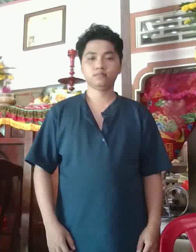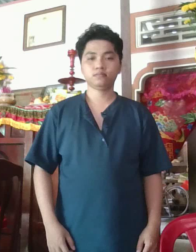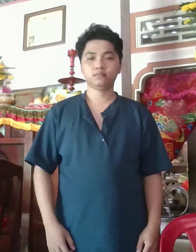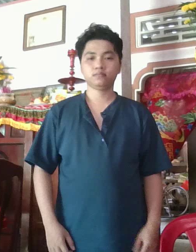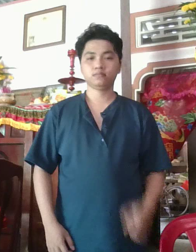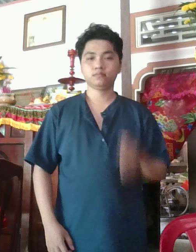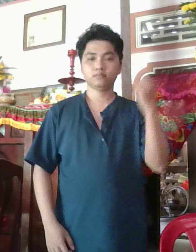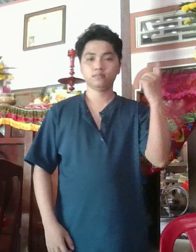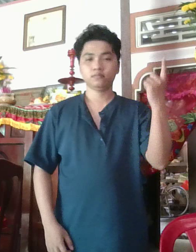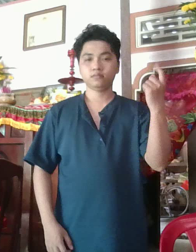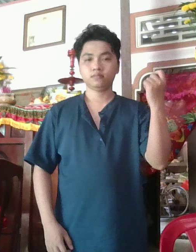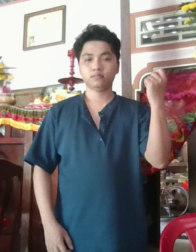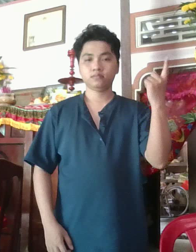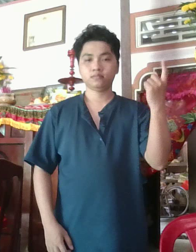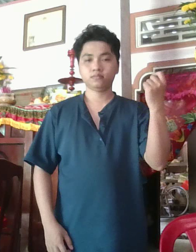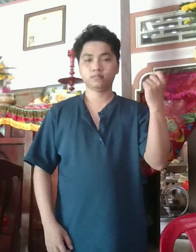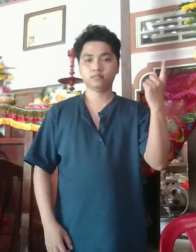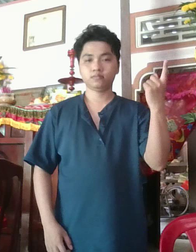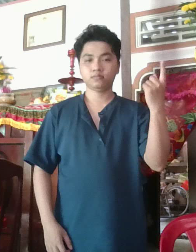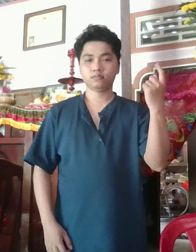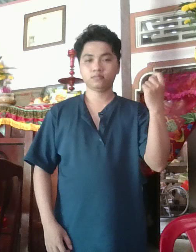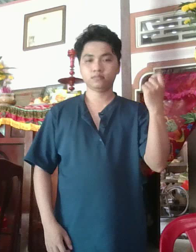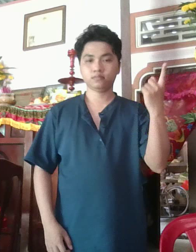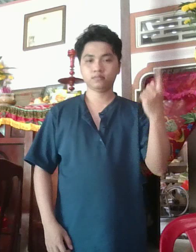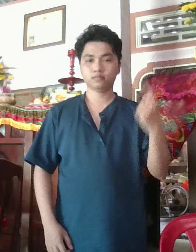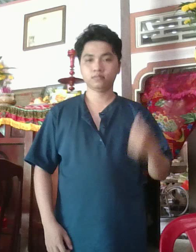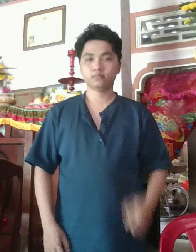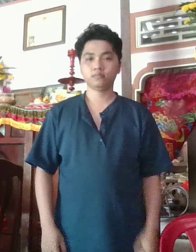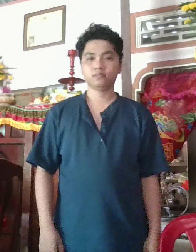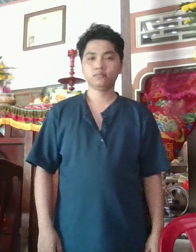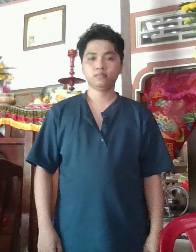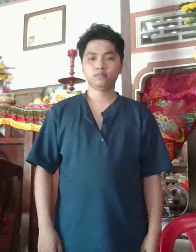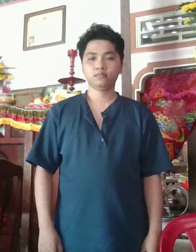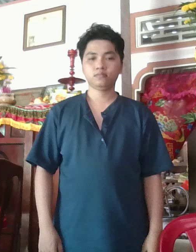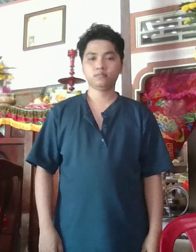hieu